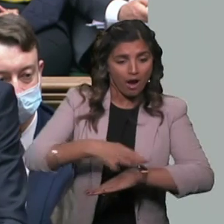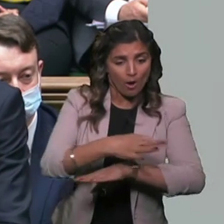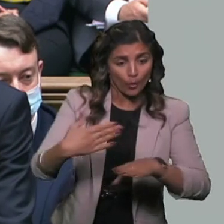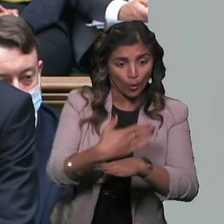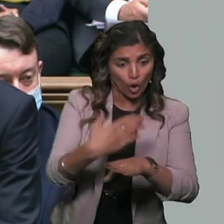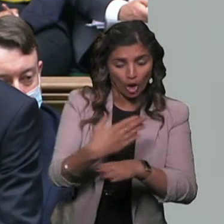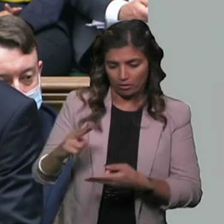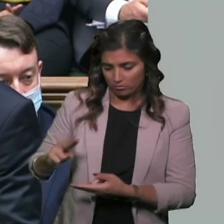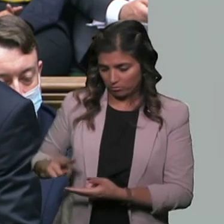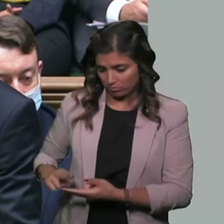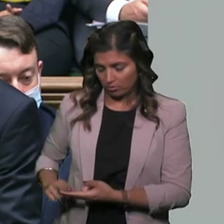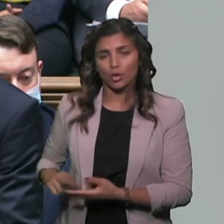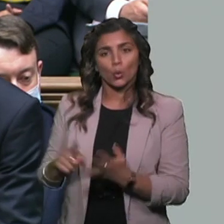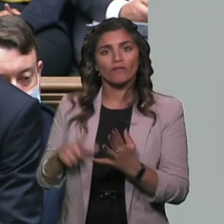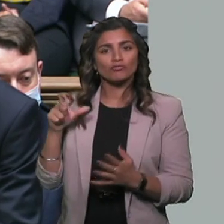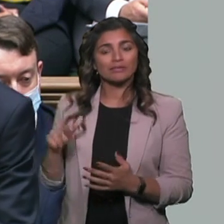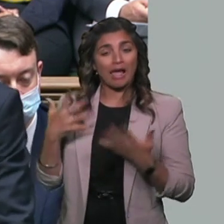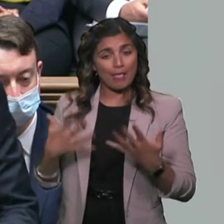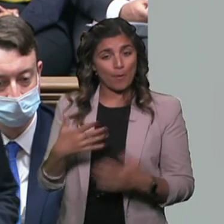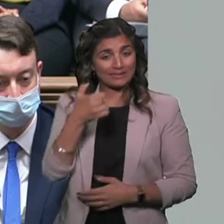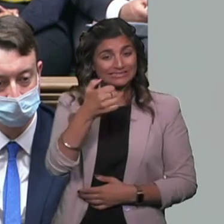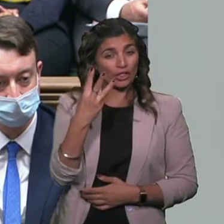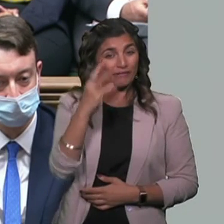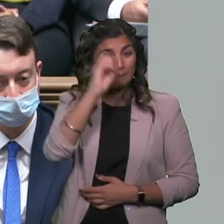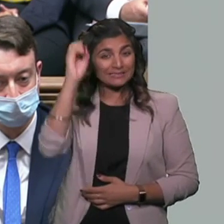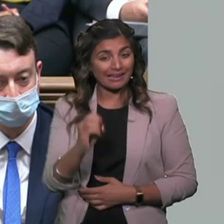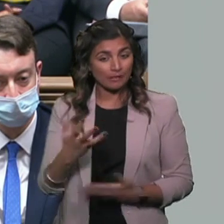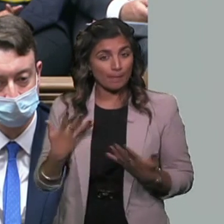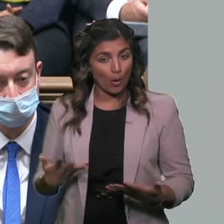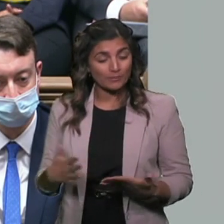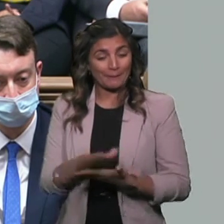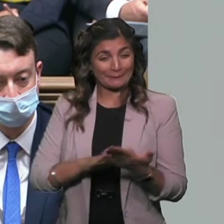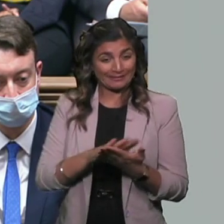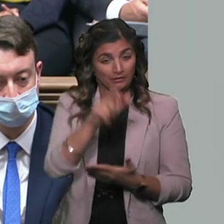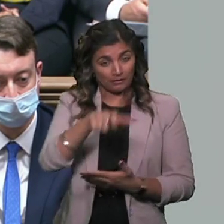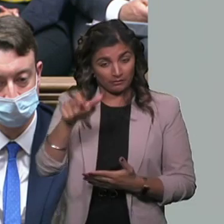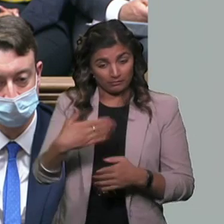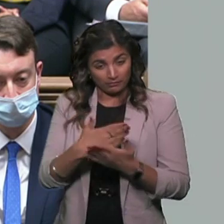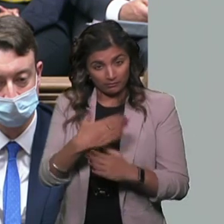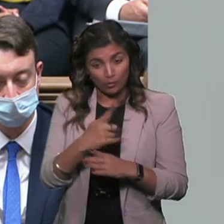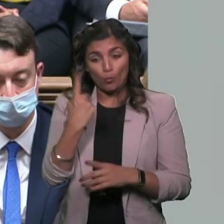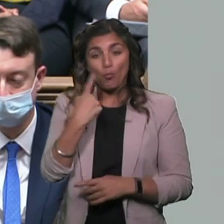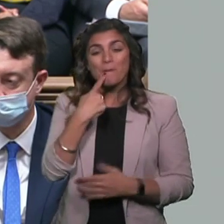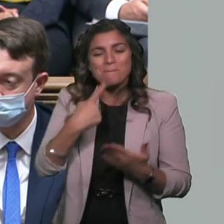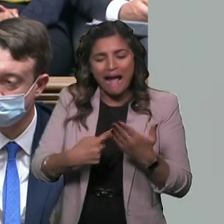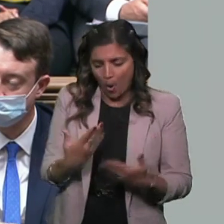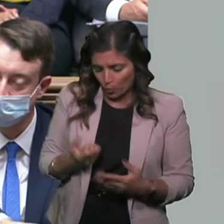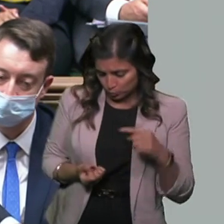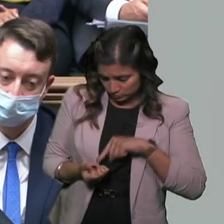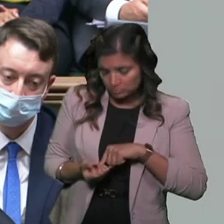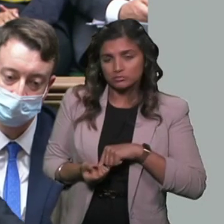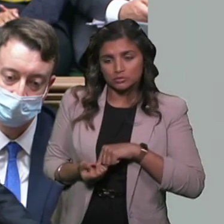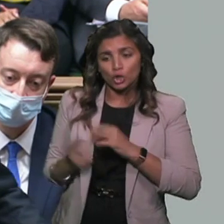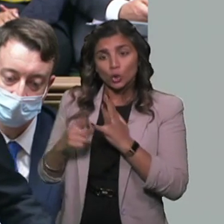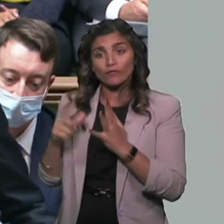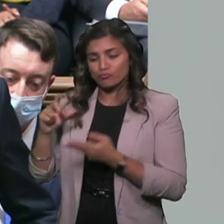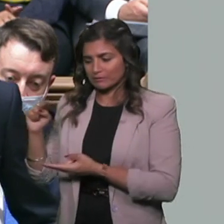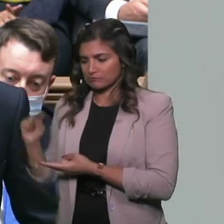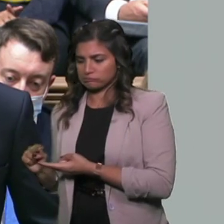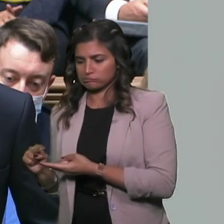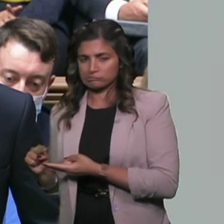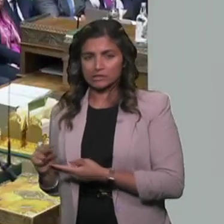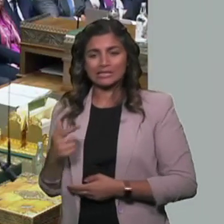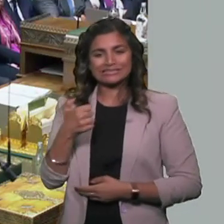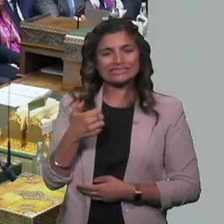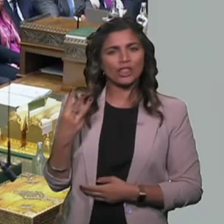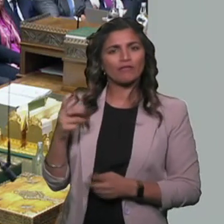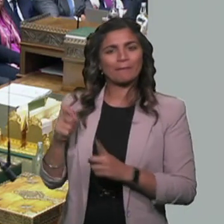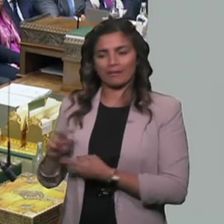The rate is currently 63%, so for every £1 someone earns, their universal credit is reduced by 63p.